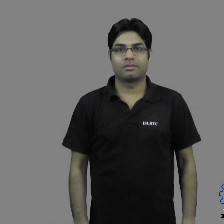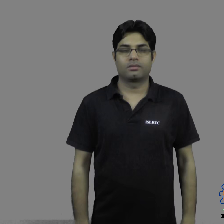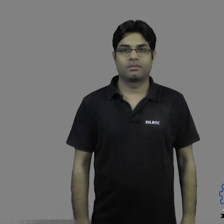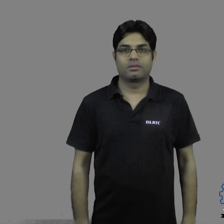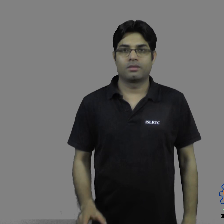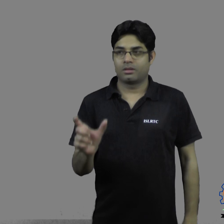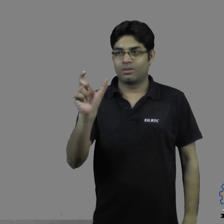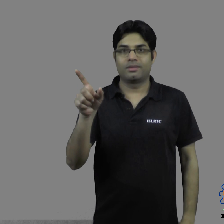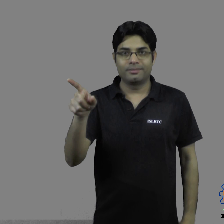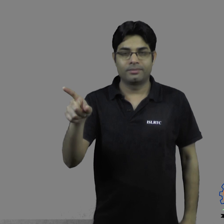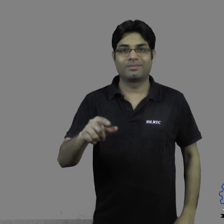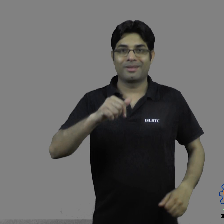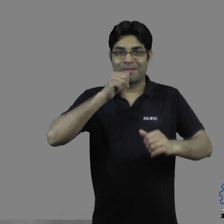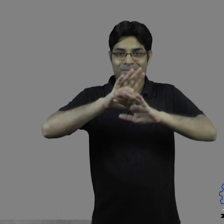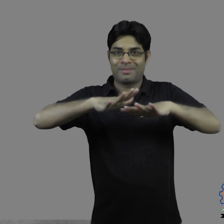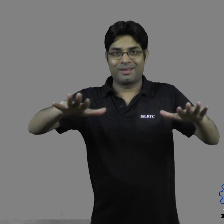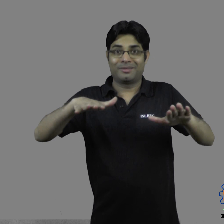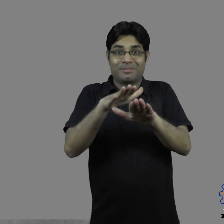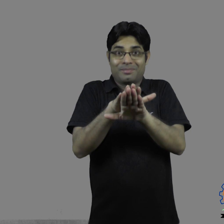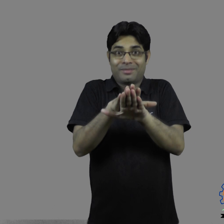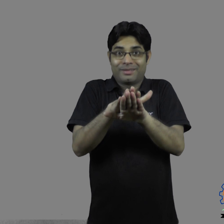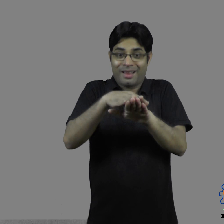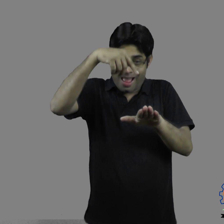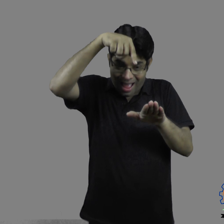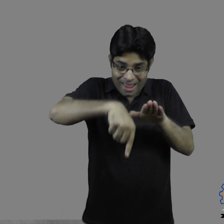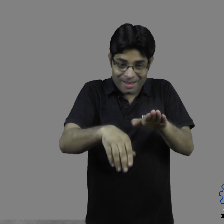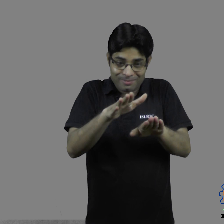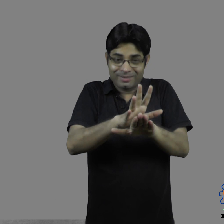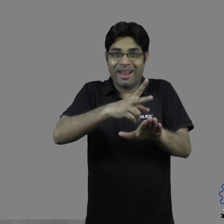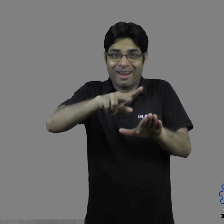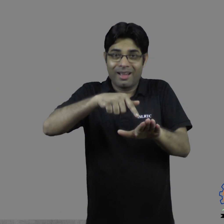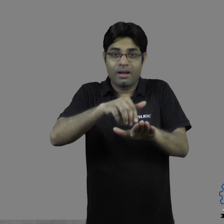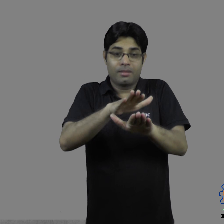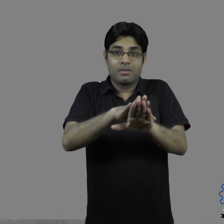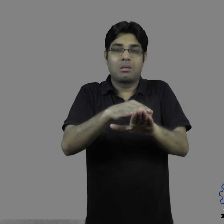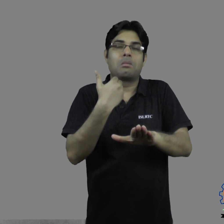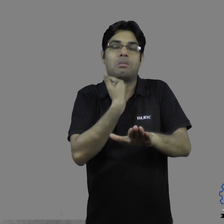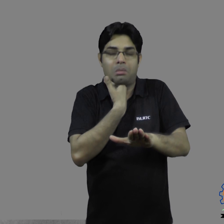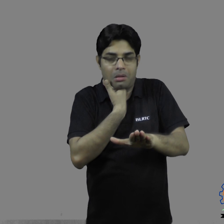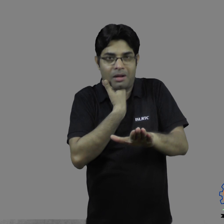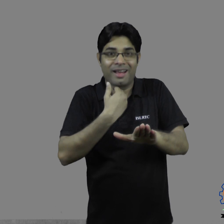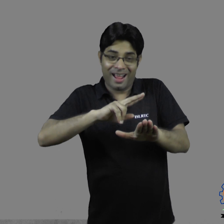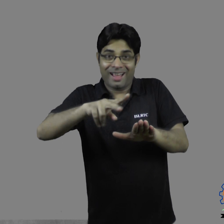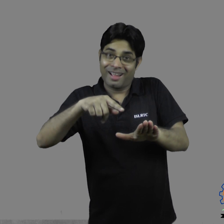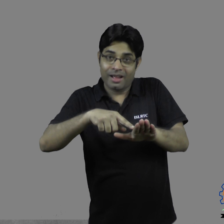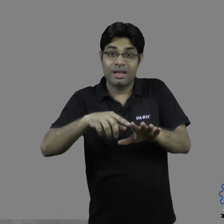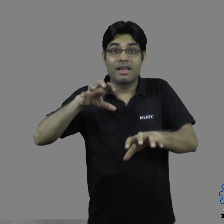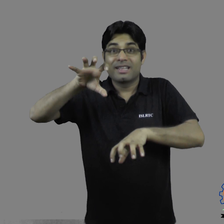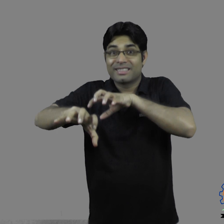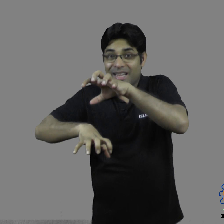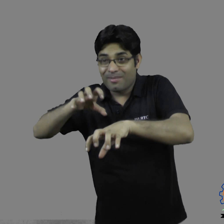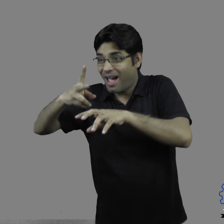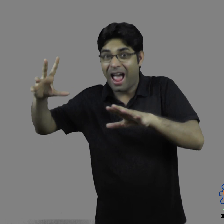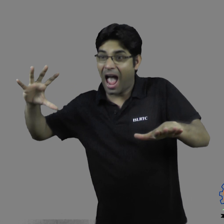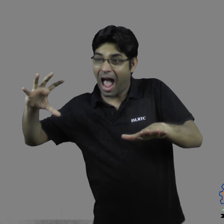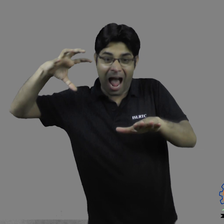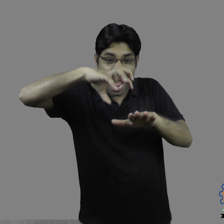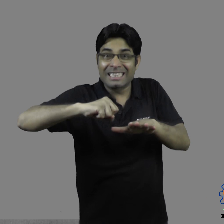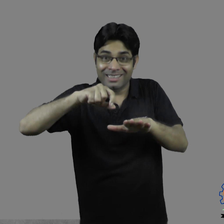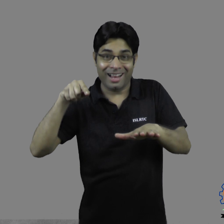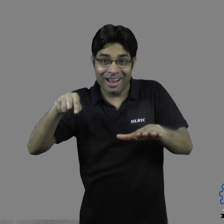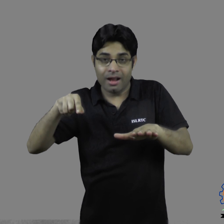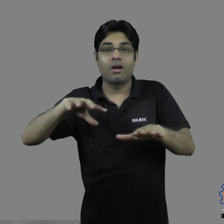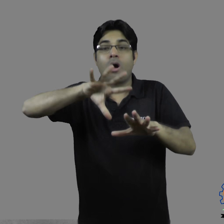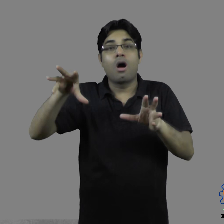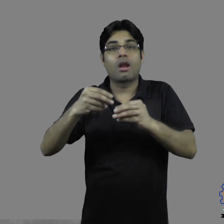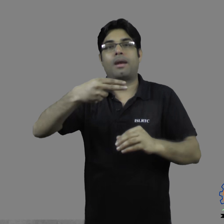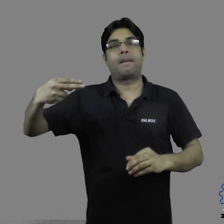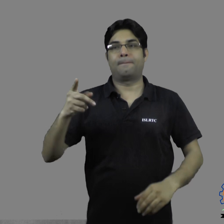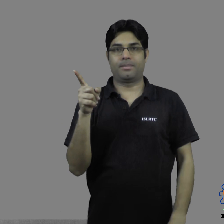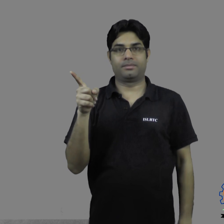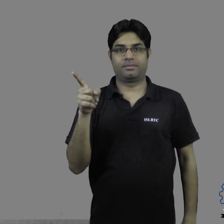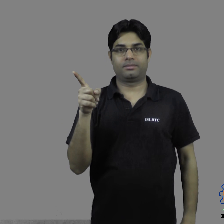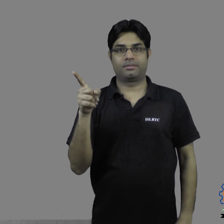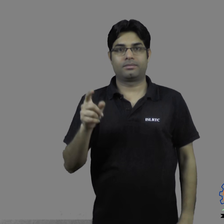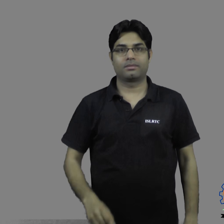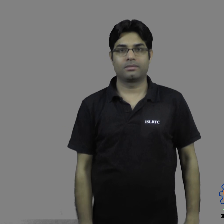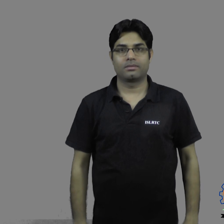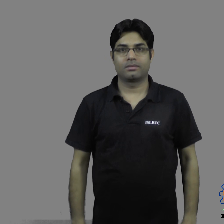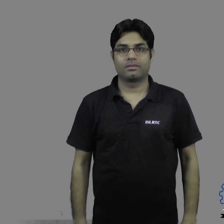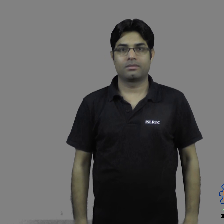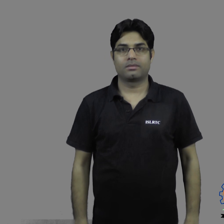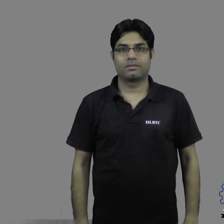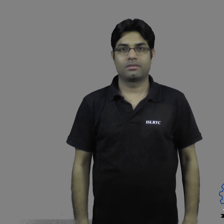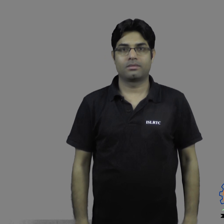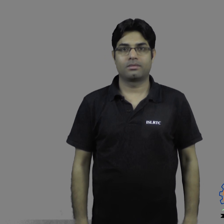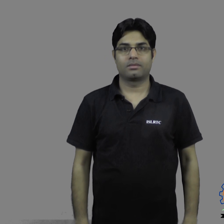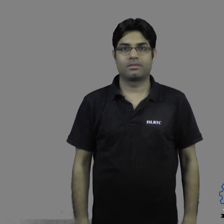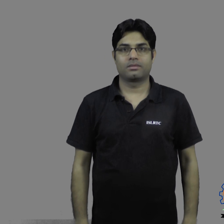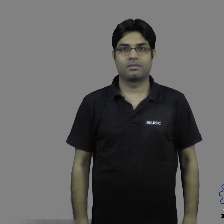Diseases and Enemies of Fish